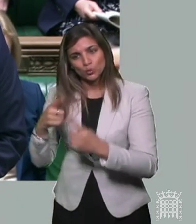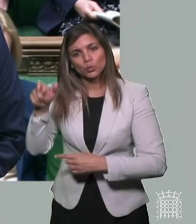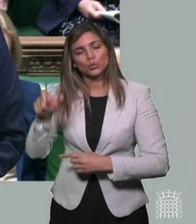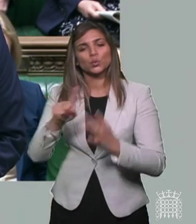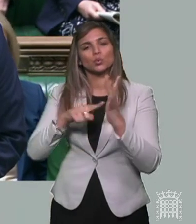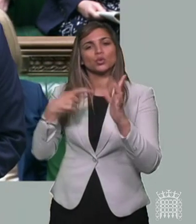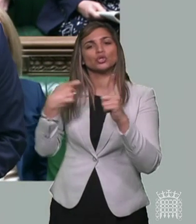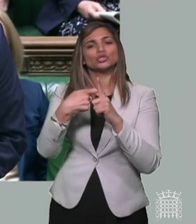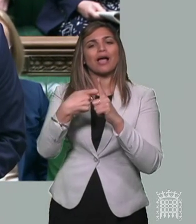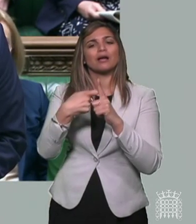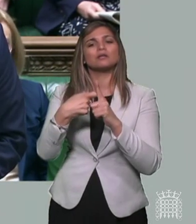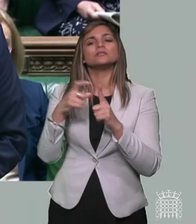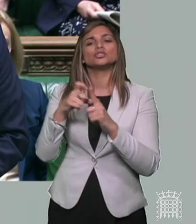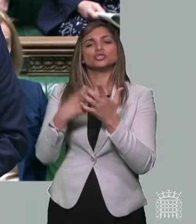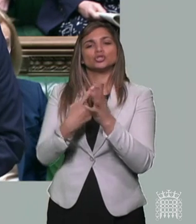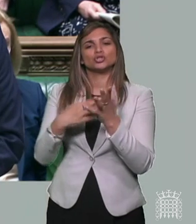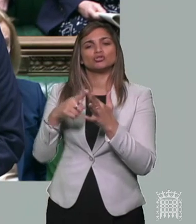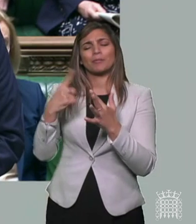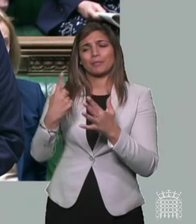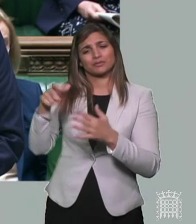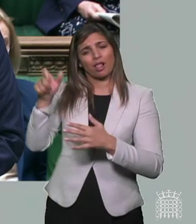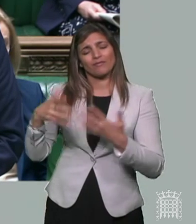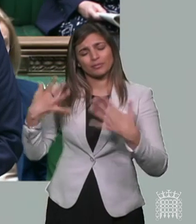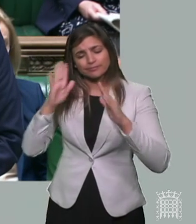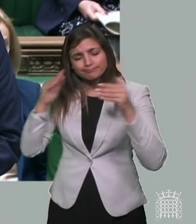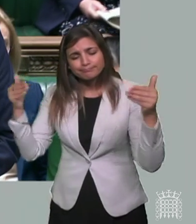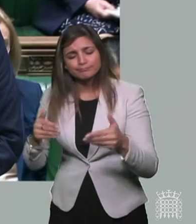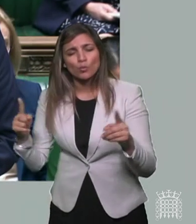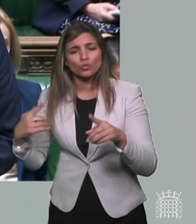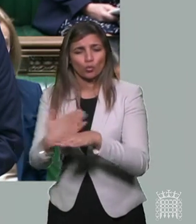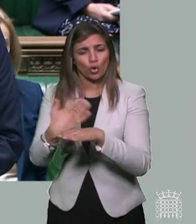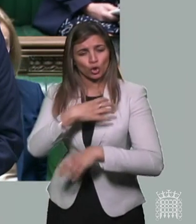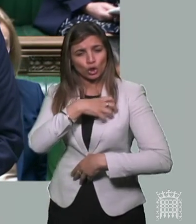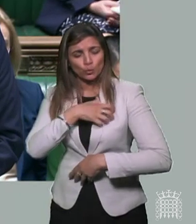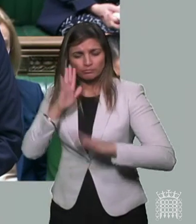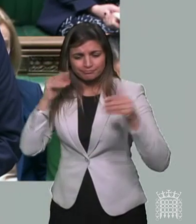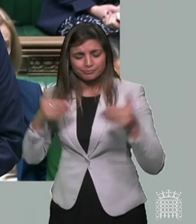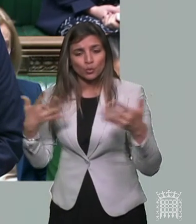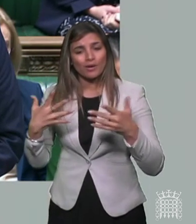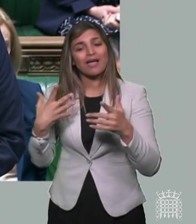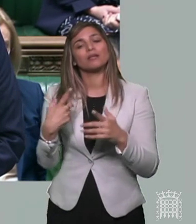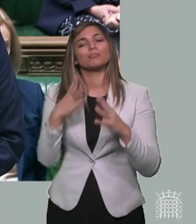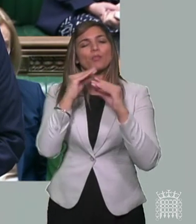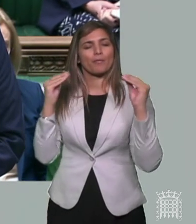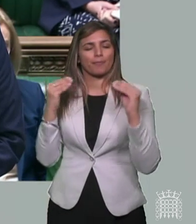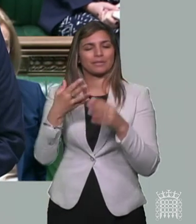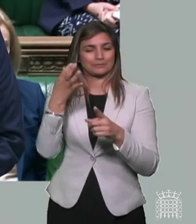His working life was devoted to his trade union members and, in recent years, to his constituents in Birmingham, Erdington.